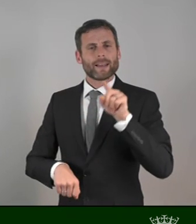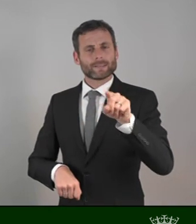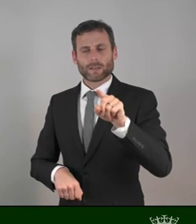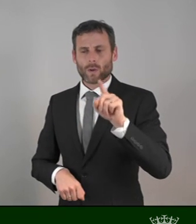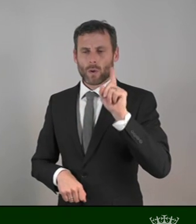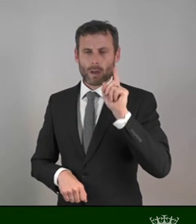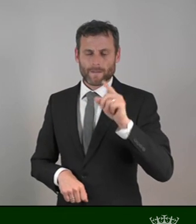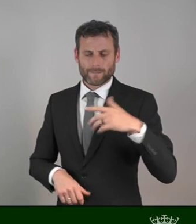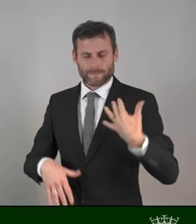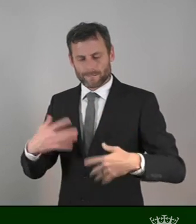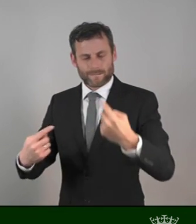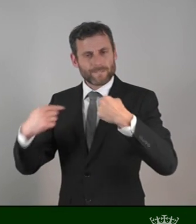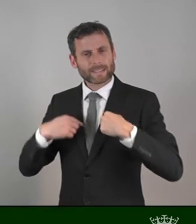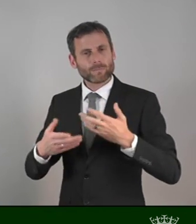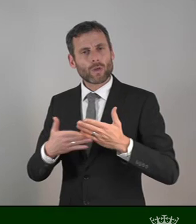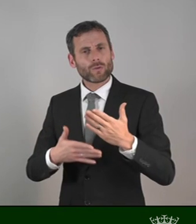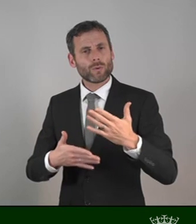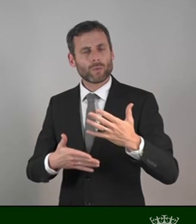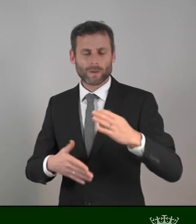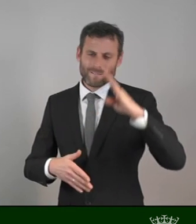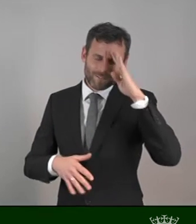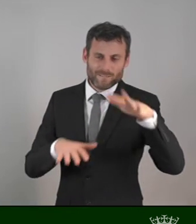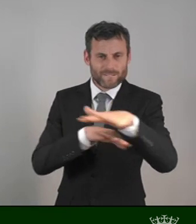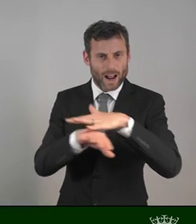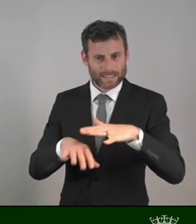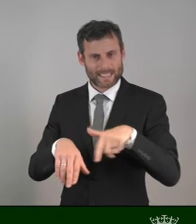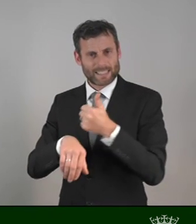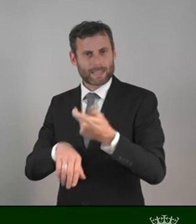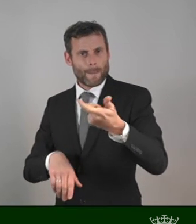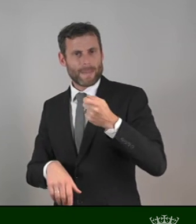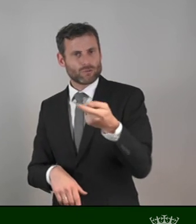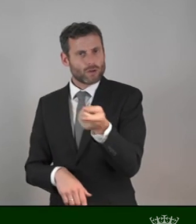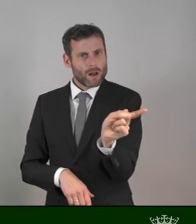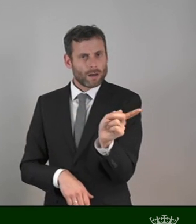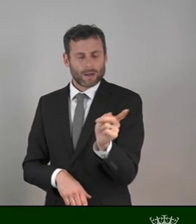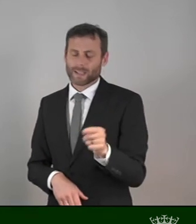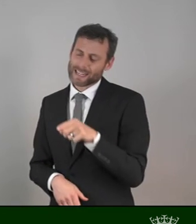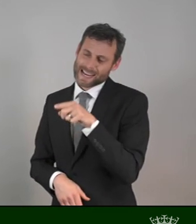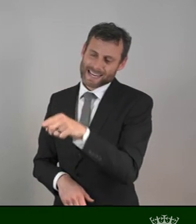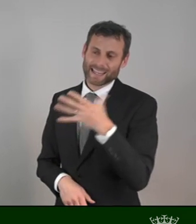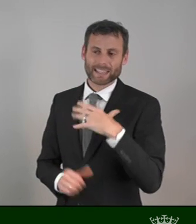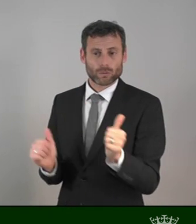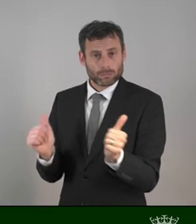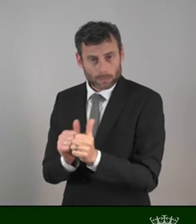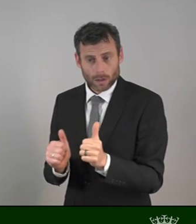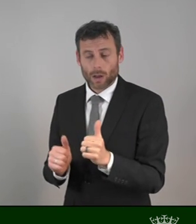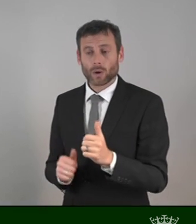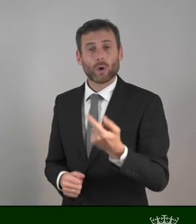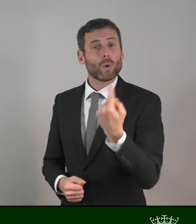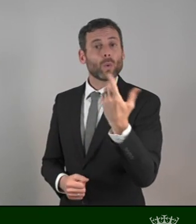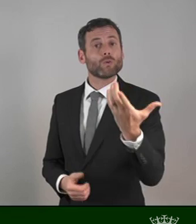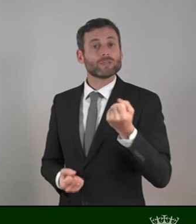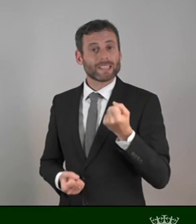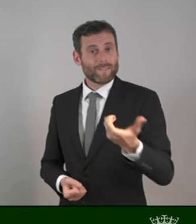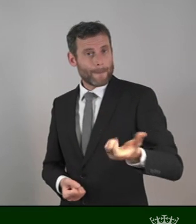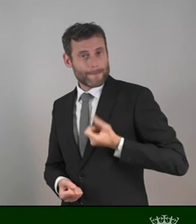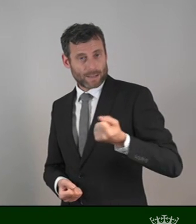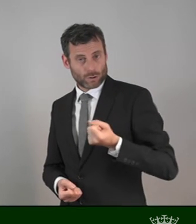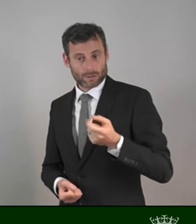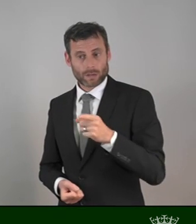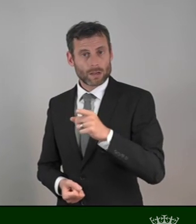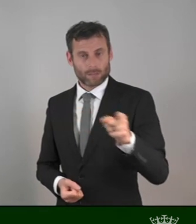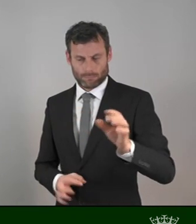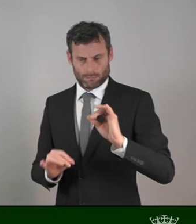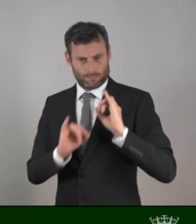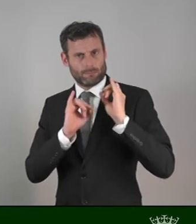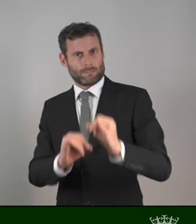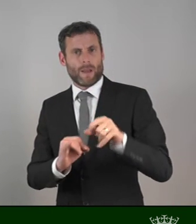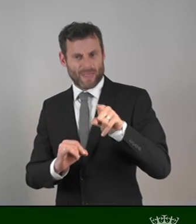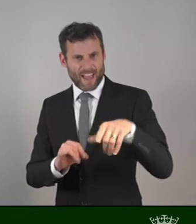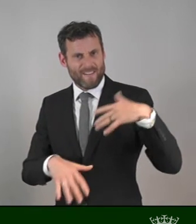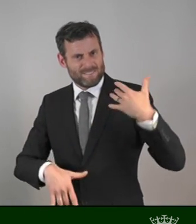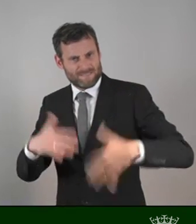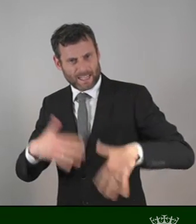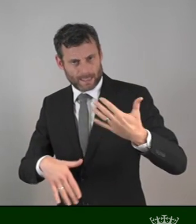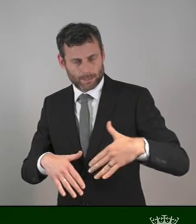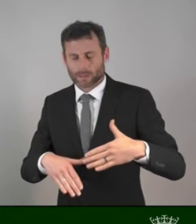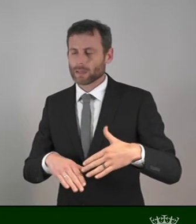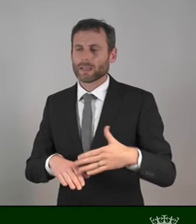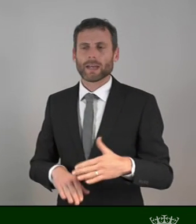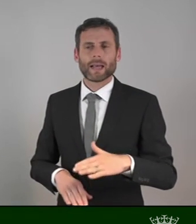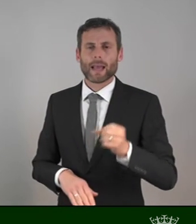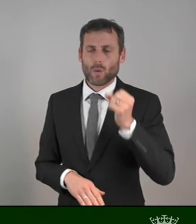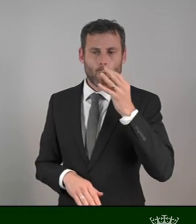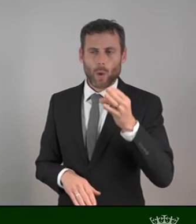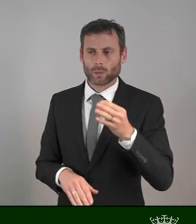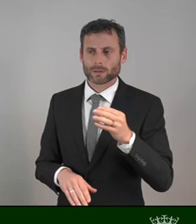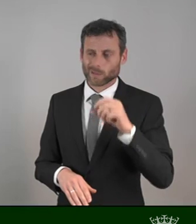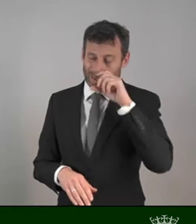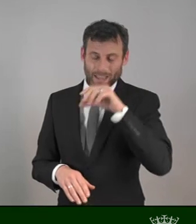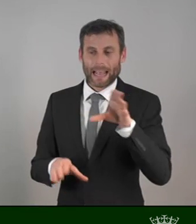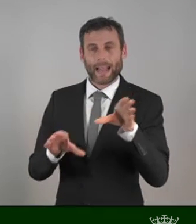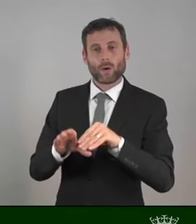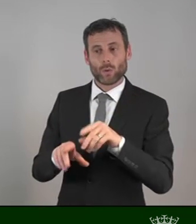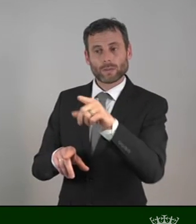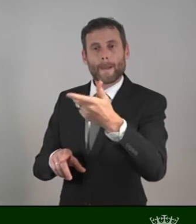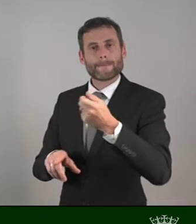Can he update the House on the progress made thus far and give an absolute assurance that those in receipt of such a pension are innocent victims and will not include perpetrators who were injured by their own actions?